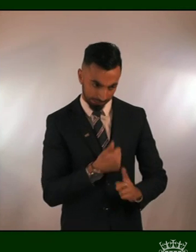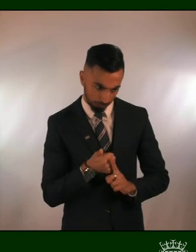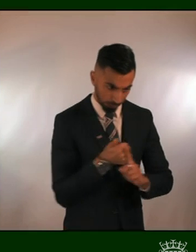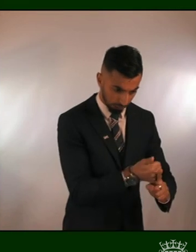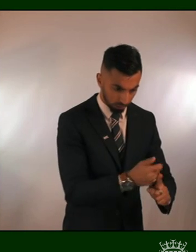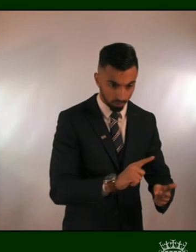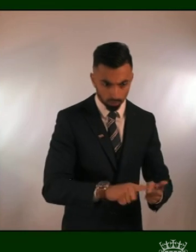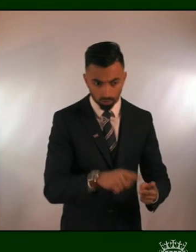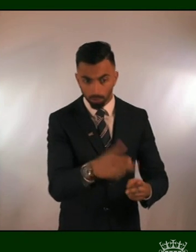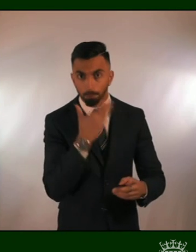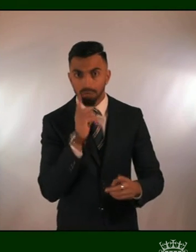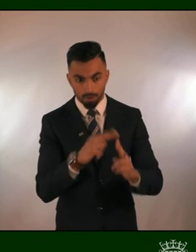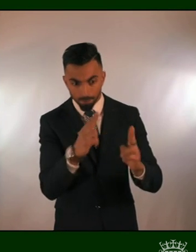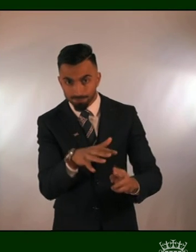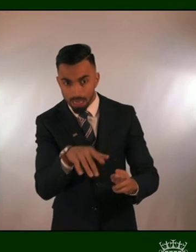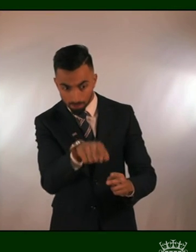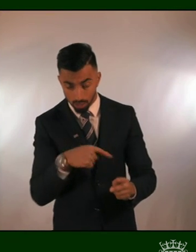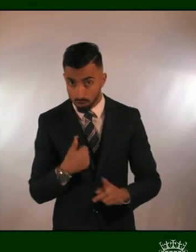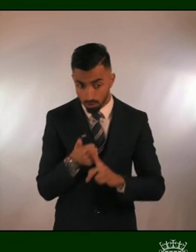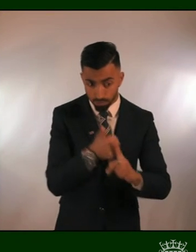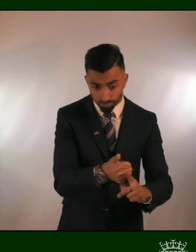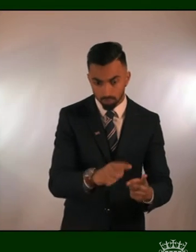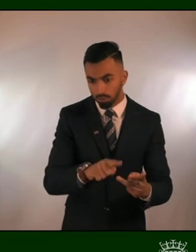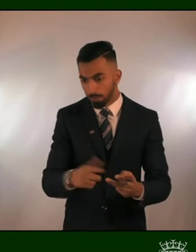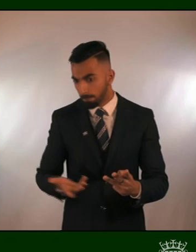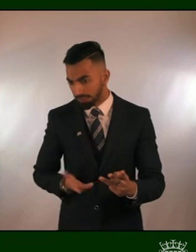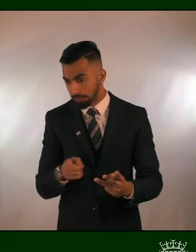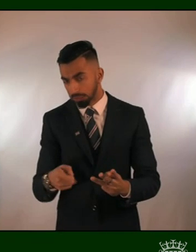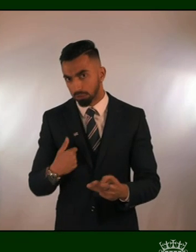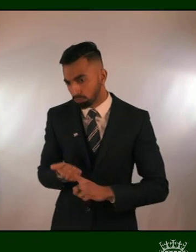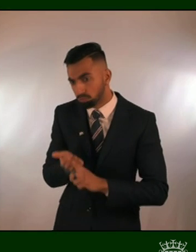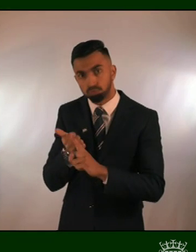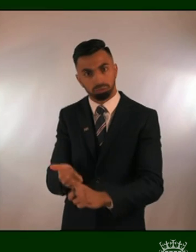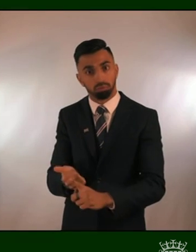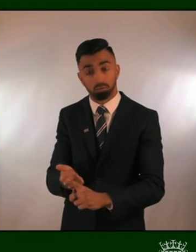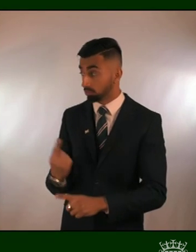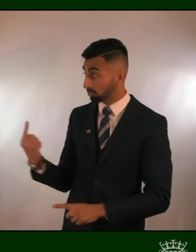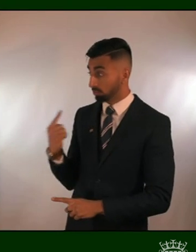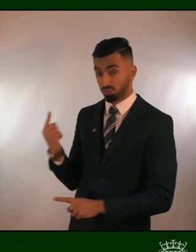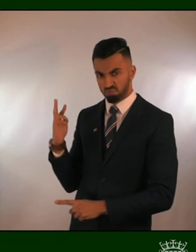Together, we are taking action that is co-ordinated, coherent and comprehensive.